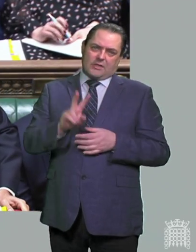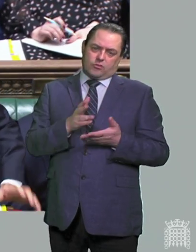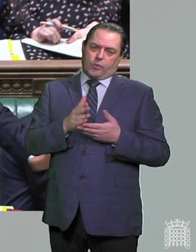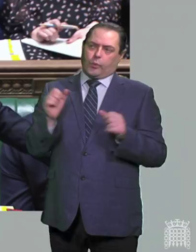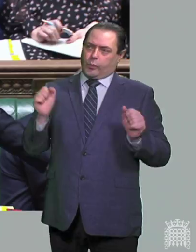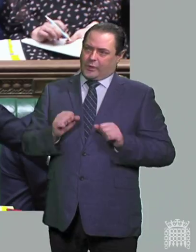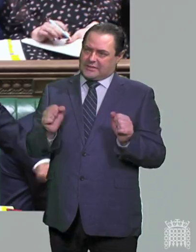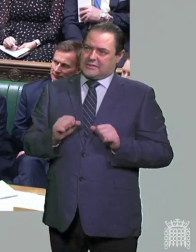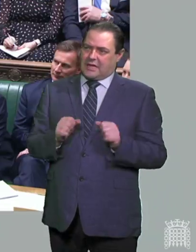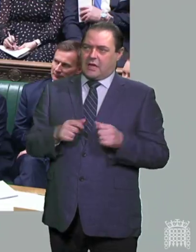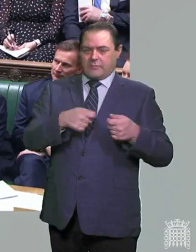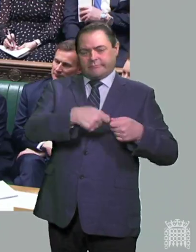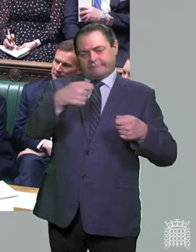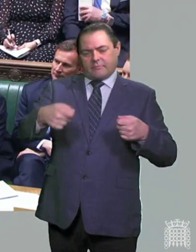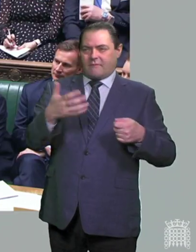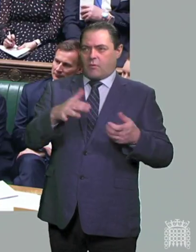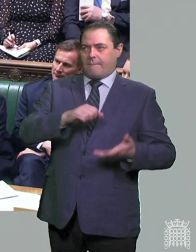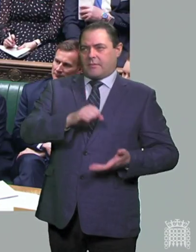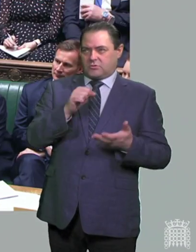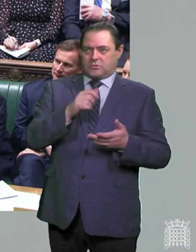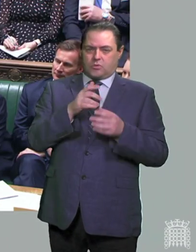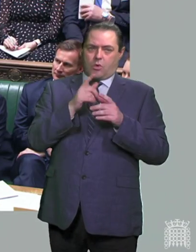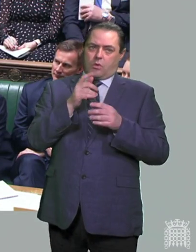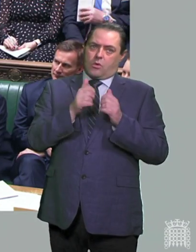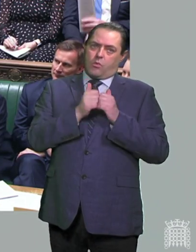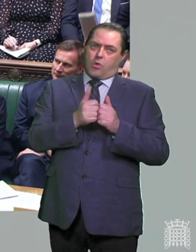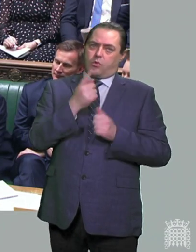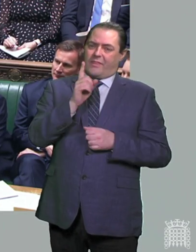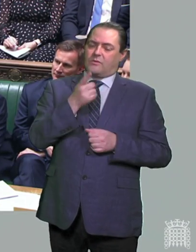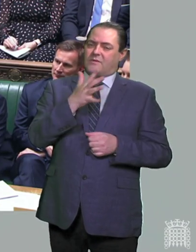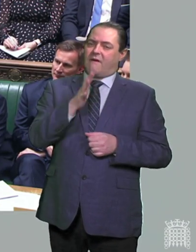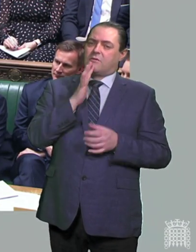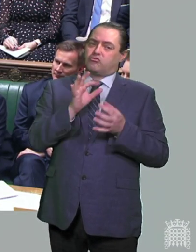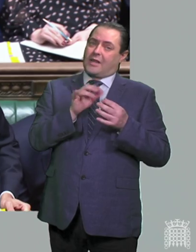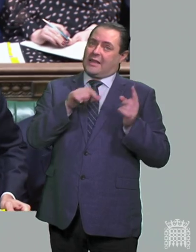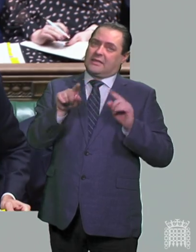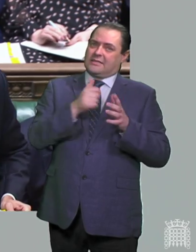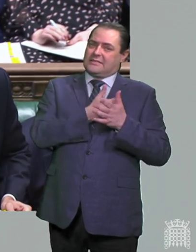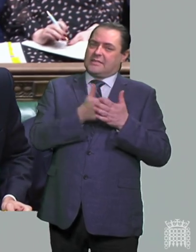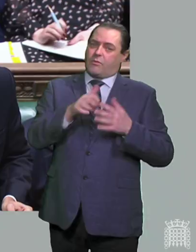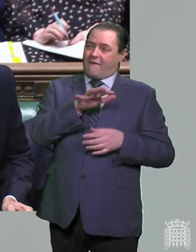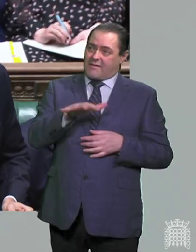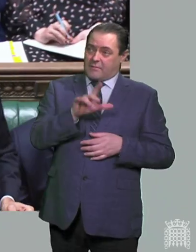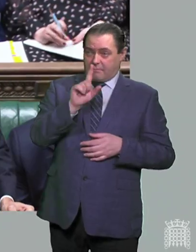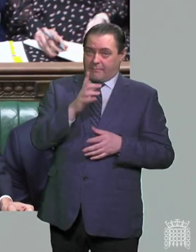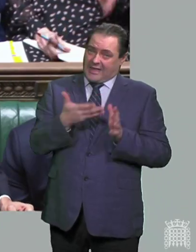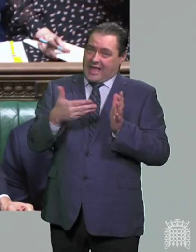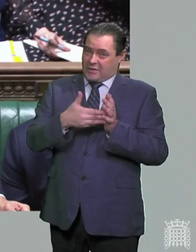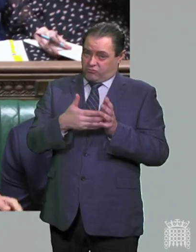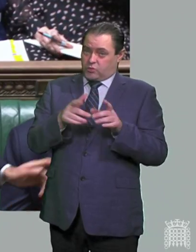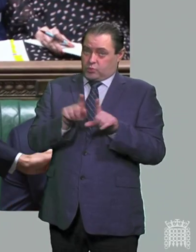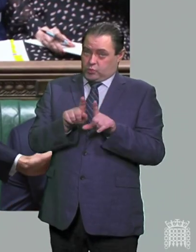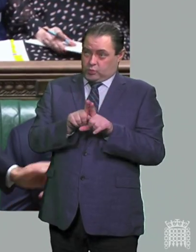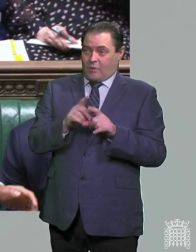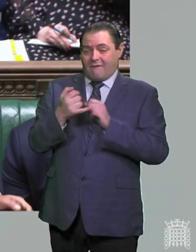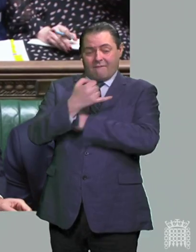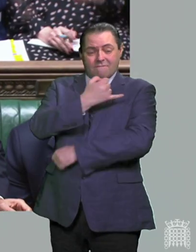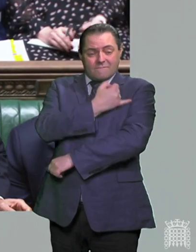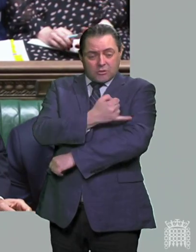That support was extended in the Budget and will be worth £1,500 to a typical family, but we went further for the most vulnerable families.